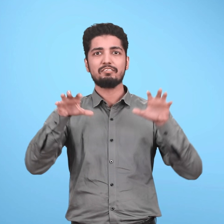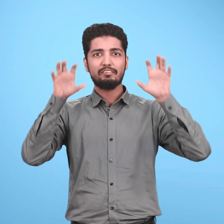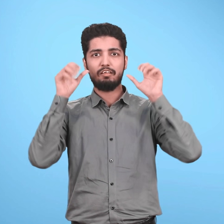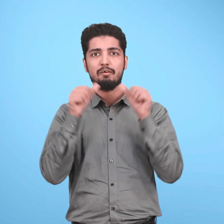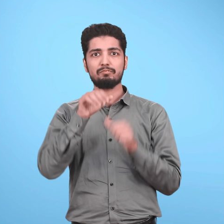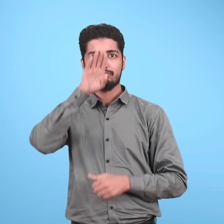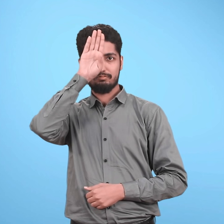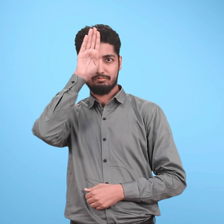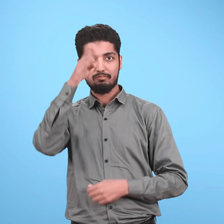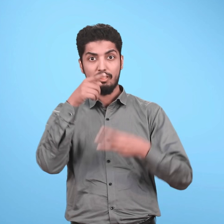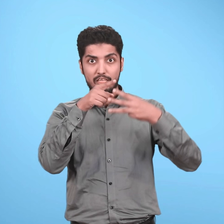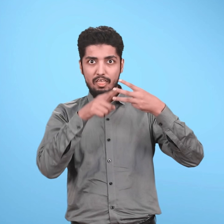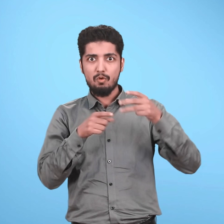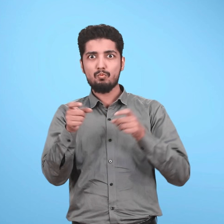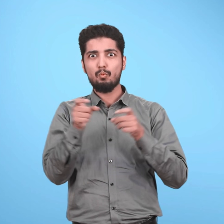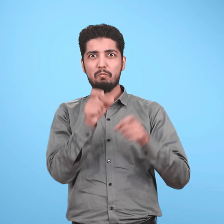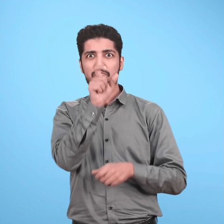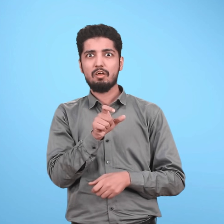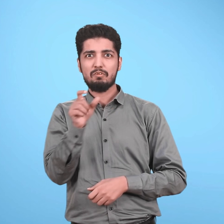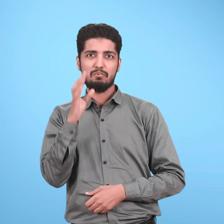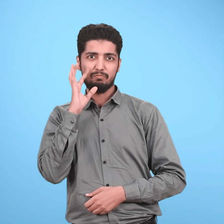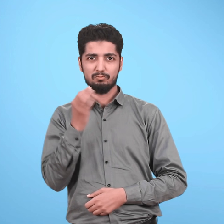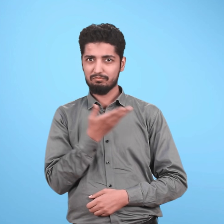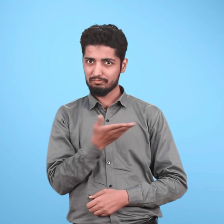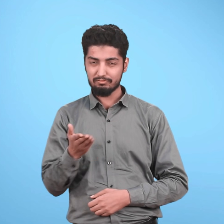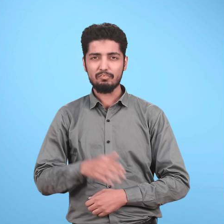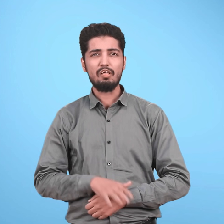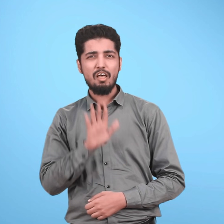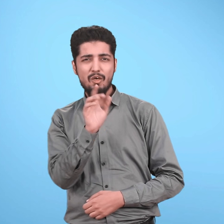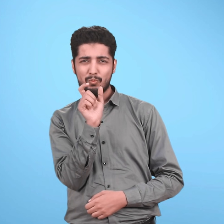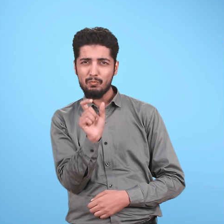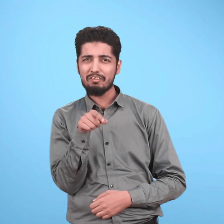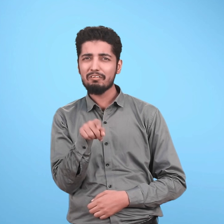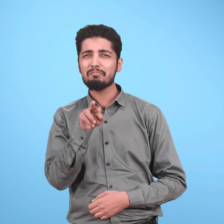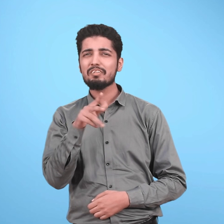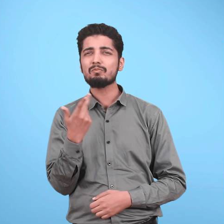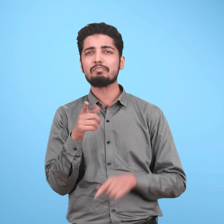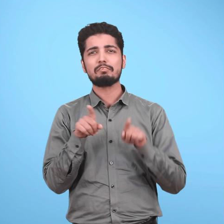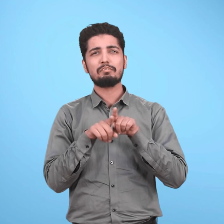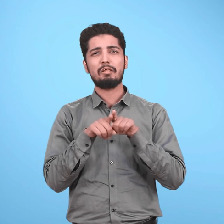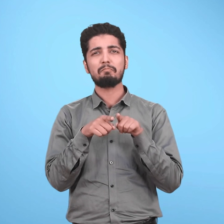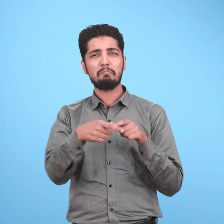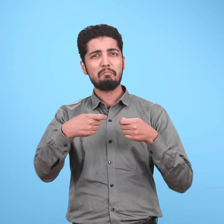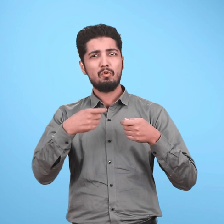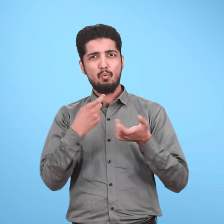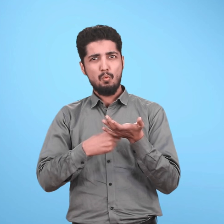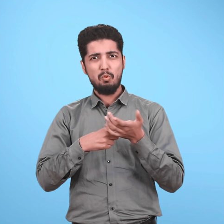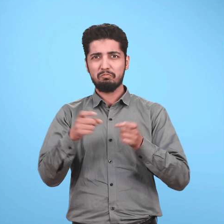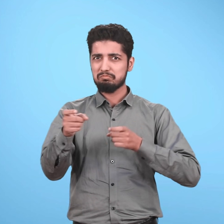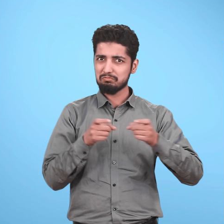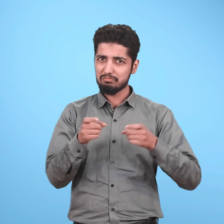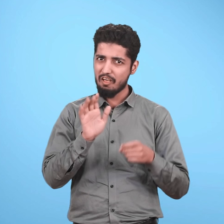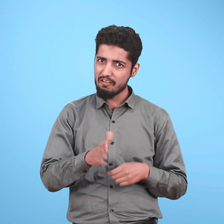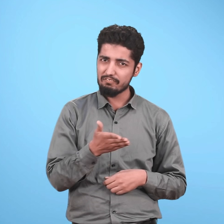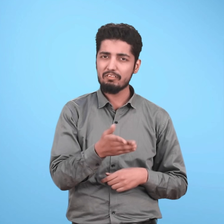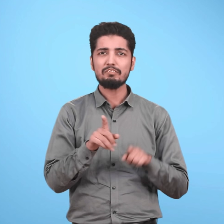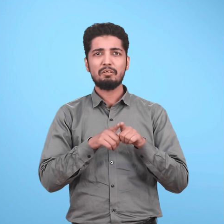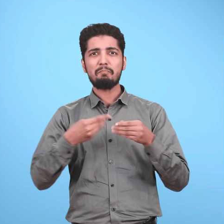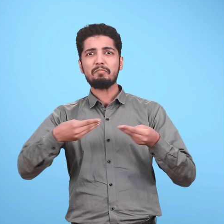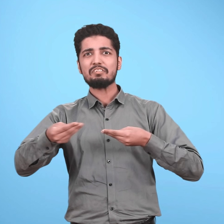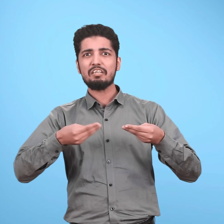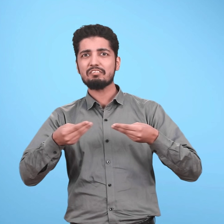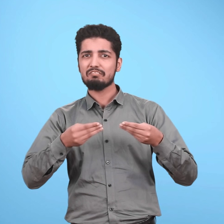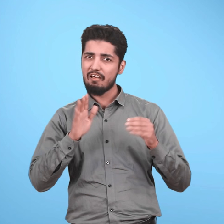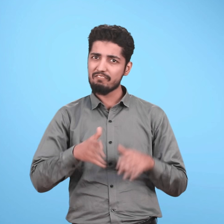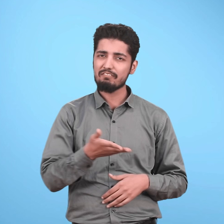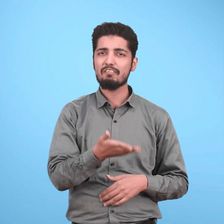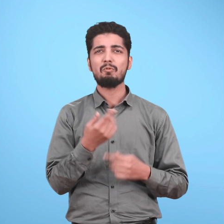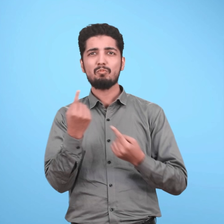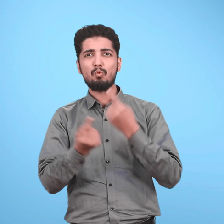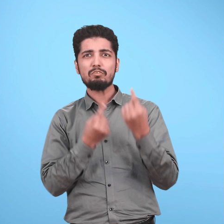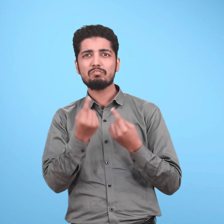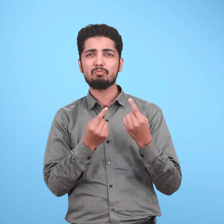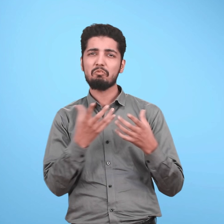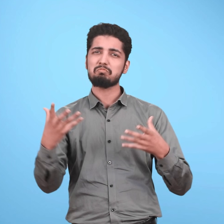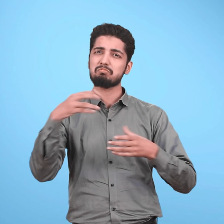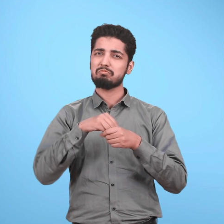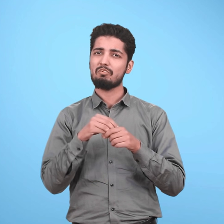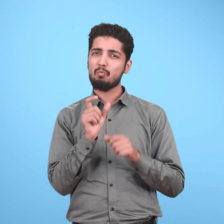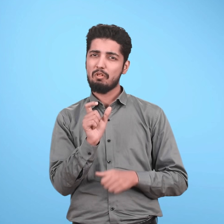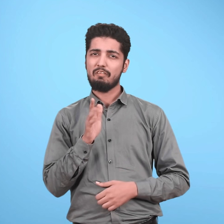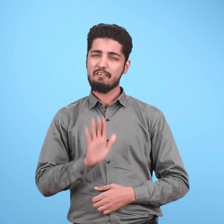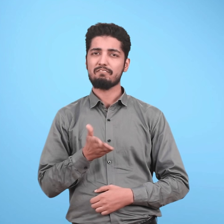In general usage, dynasty can refer to a ruling dynasty, business dynasty, political dynasty, etc.